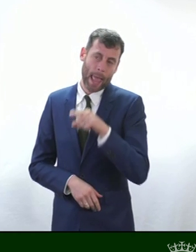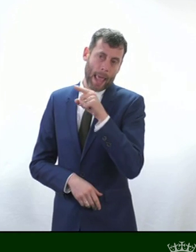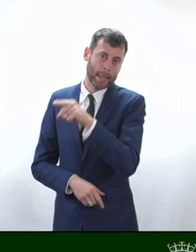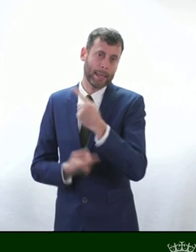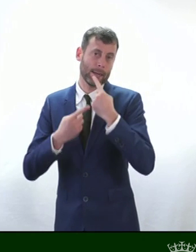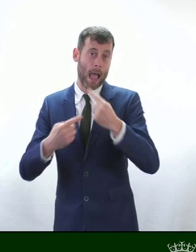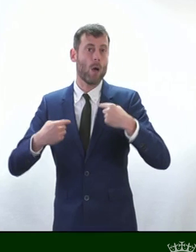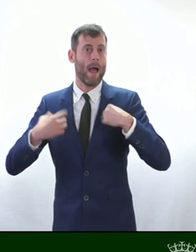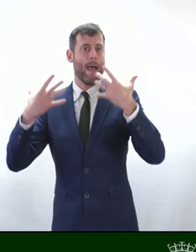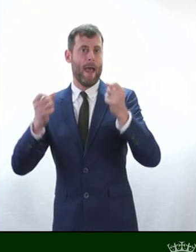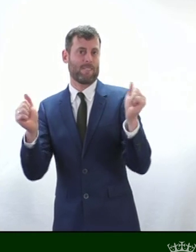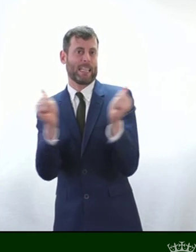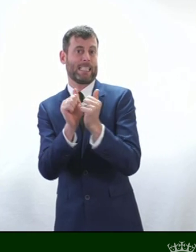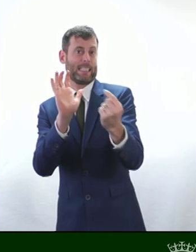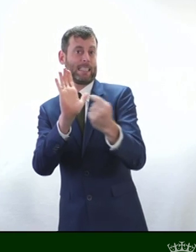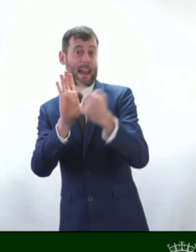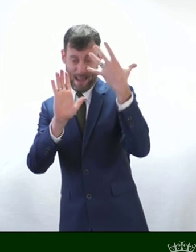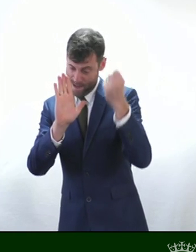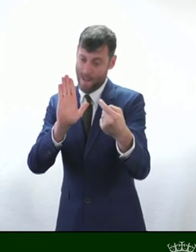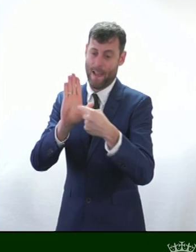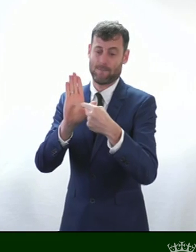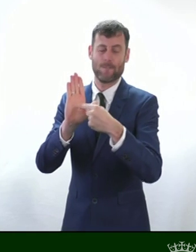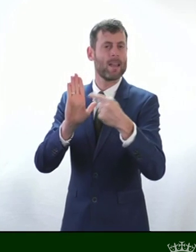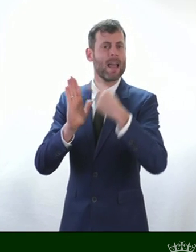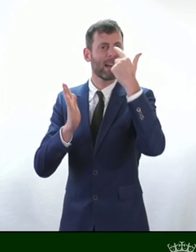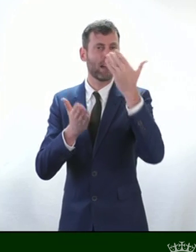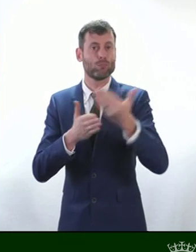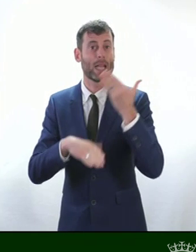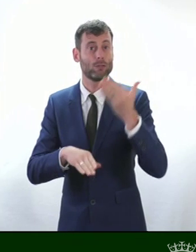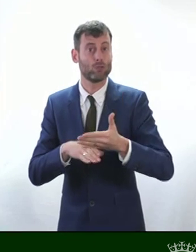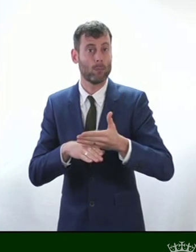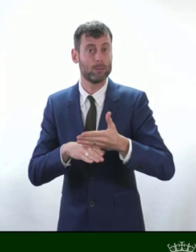He did not. He said he would protect jobs. He did not.